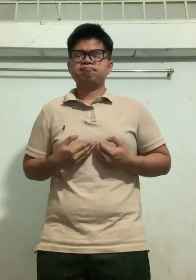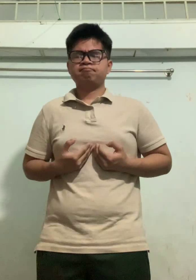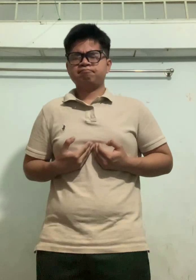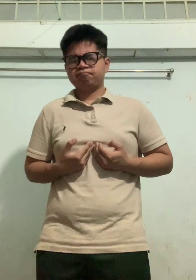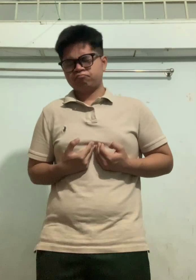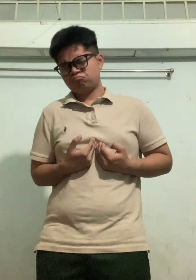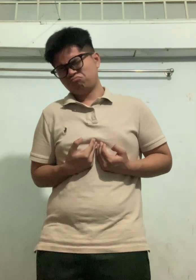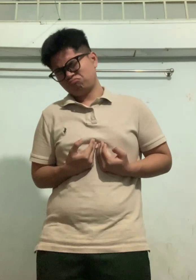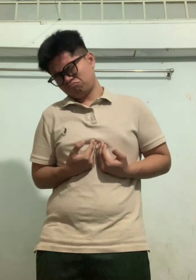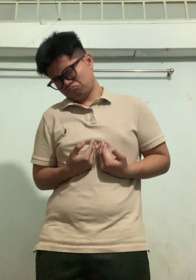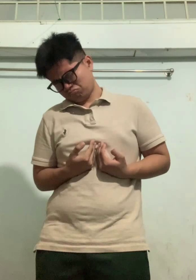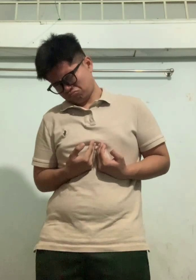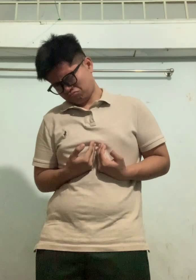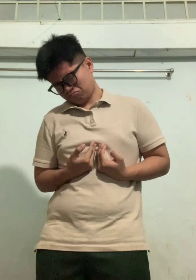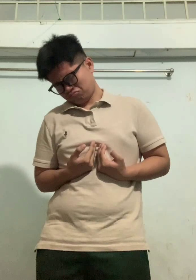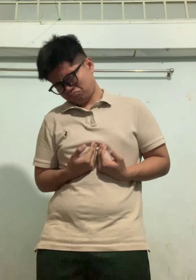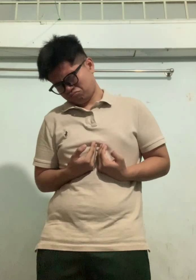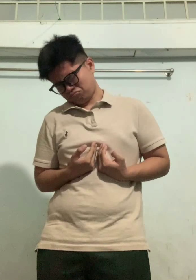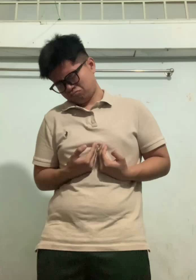met moi